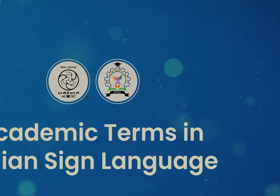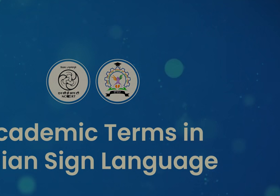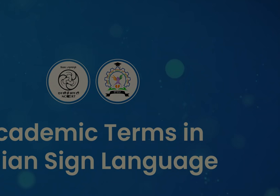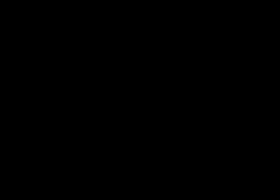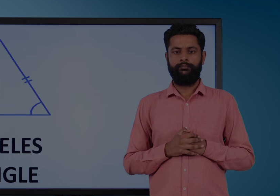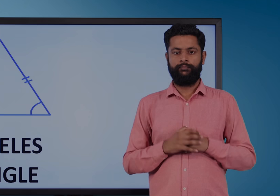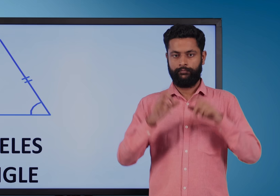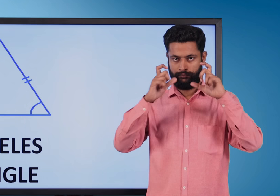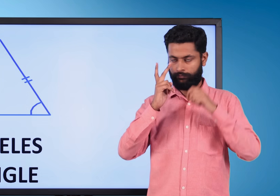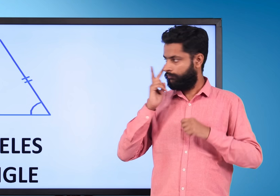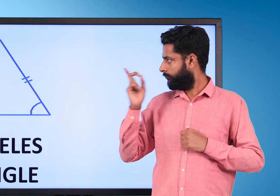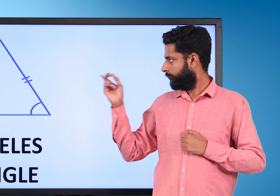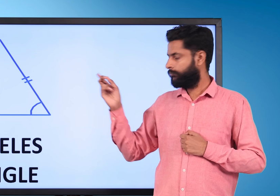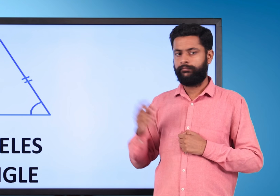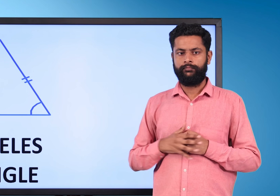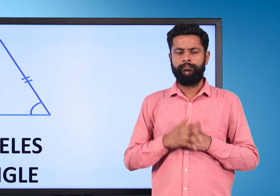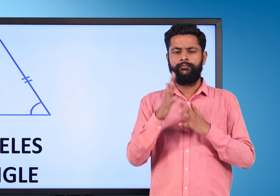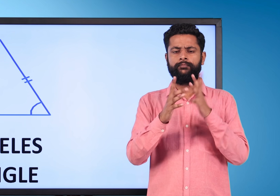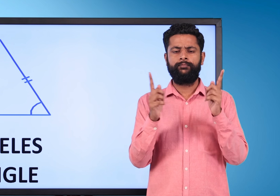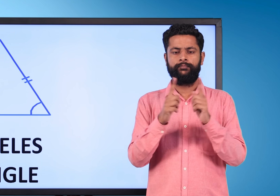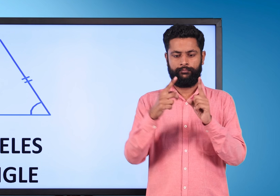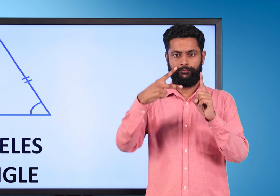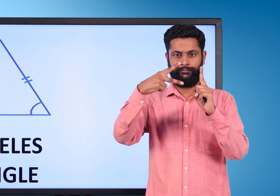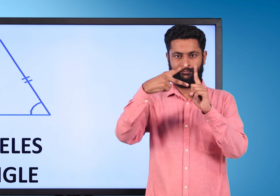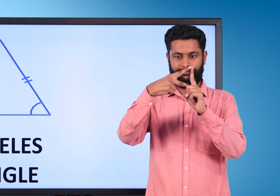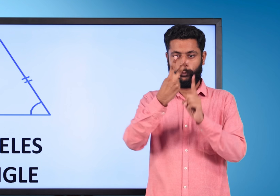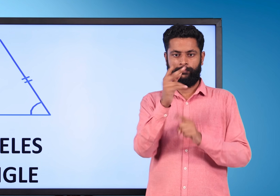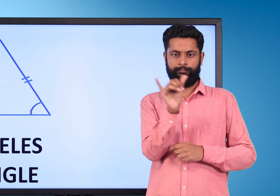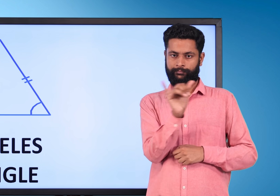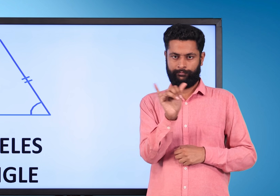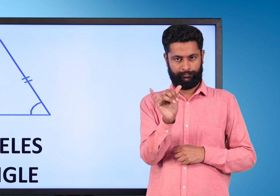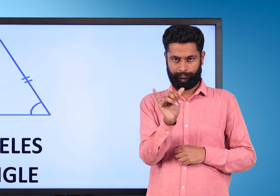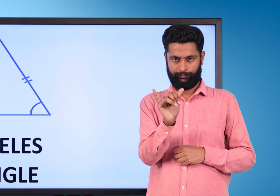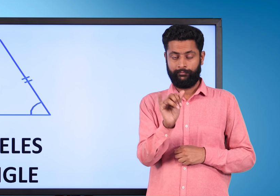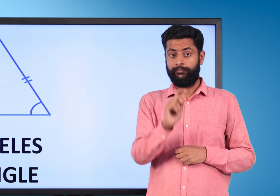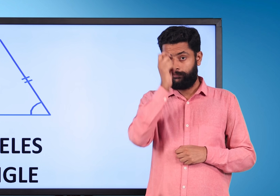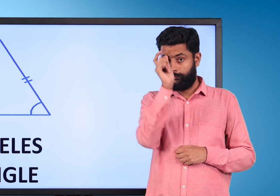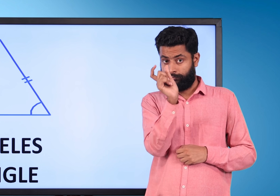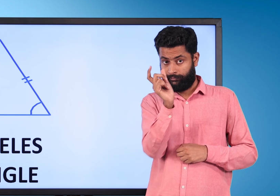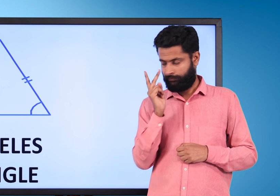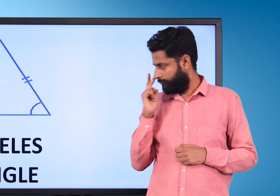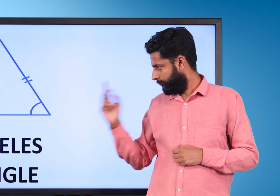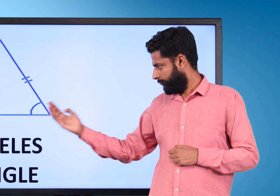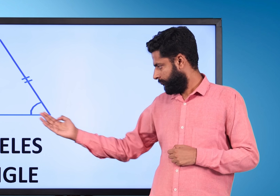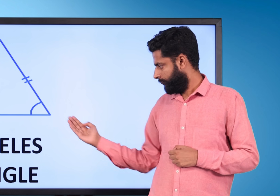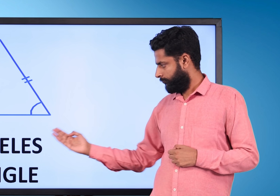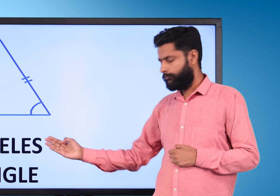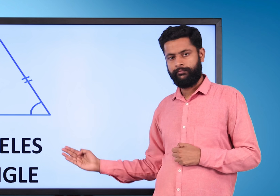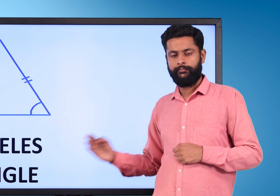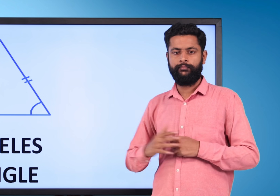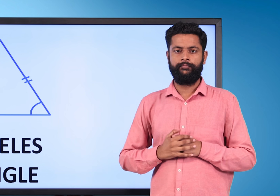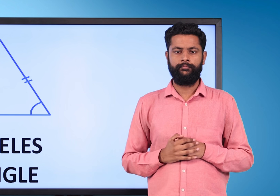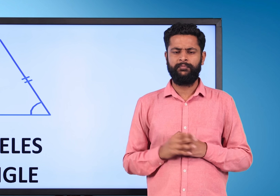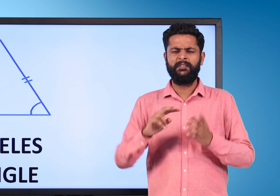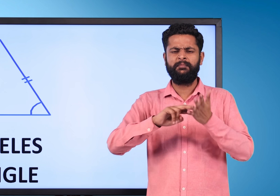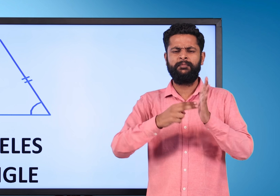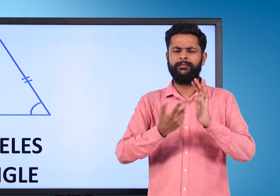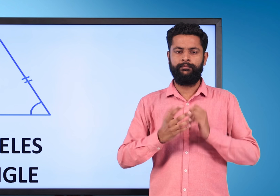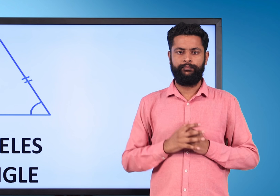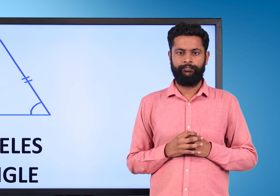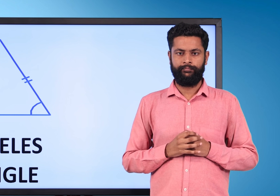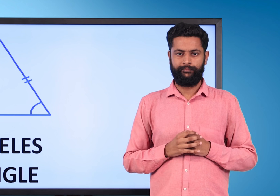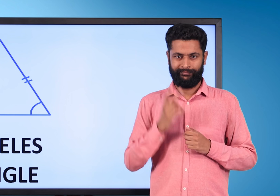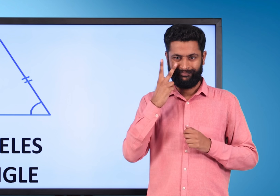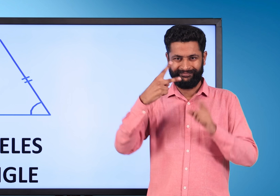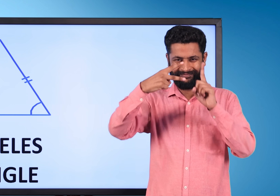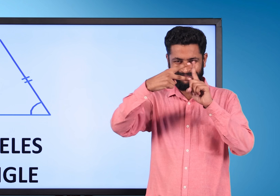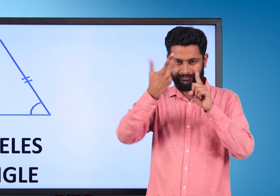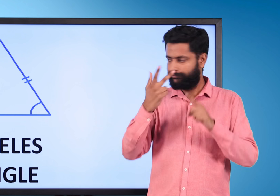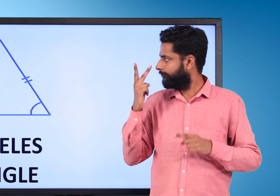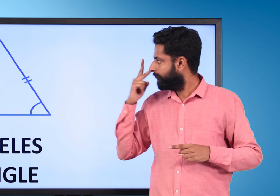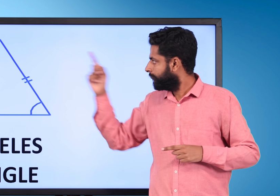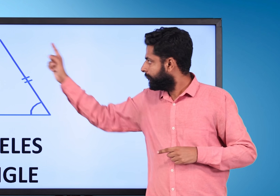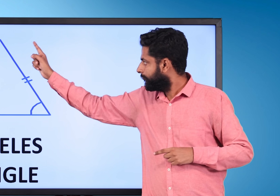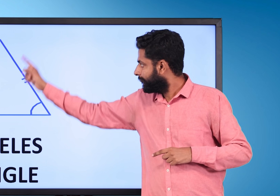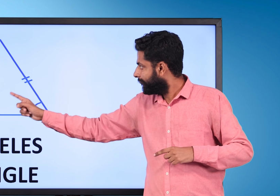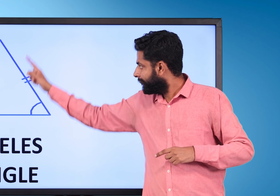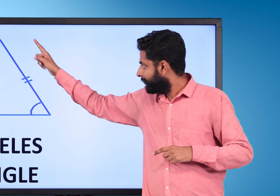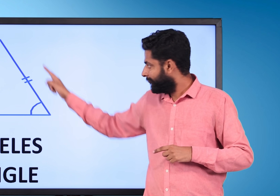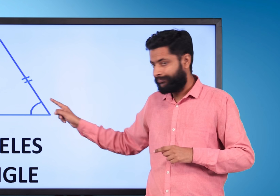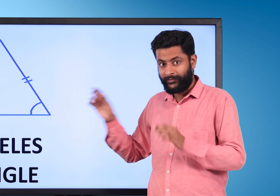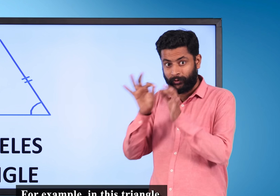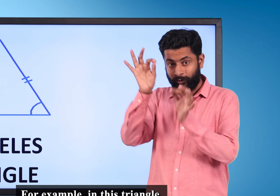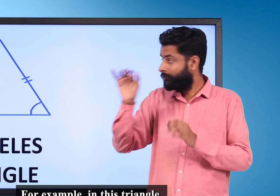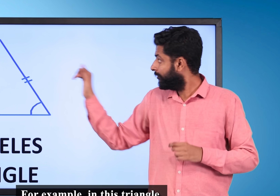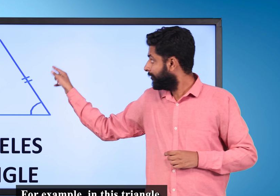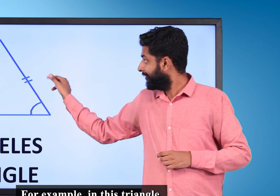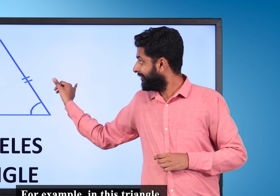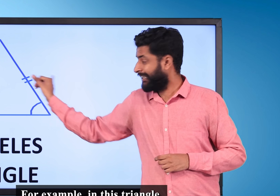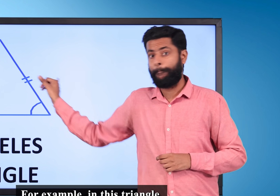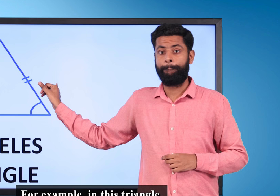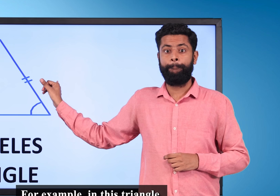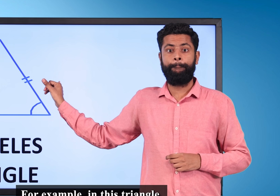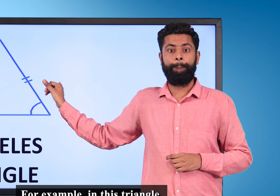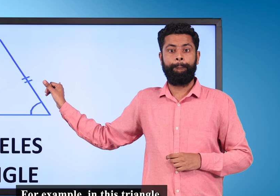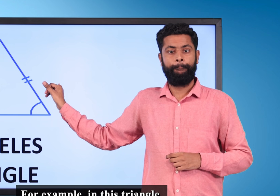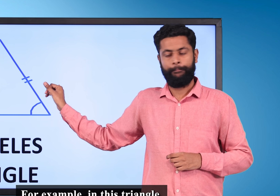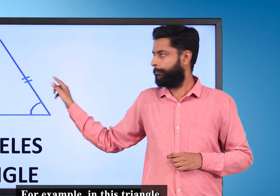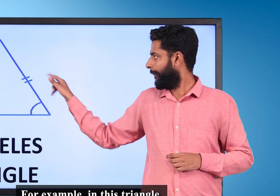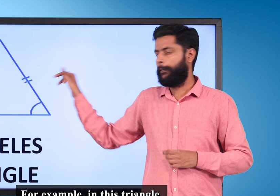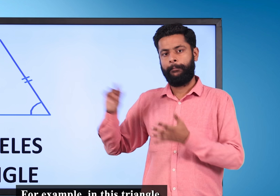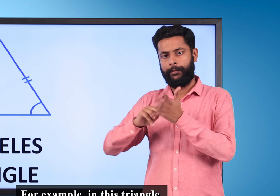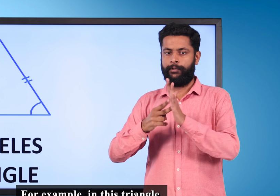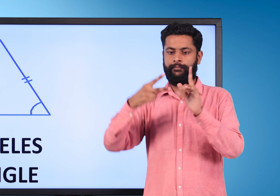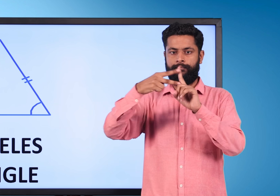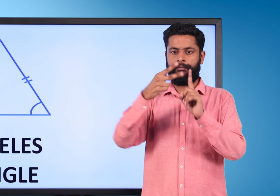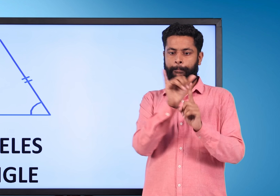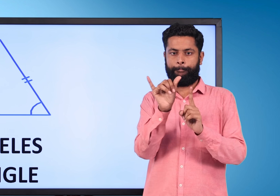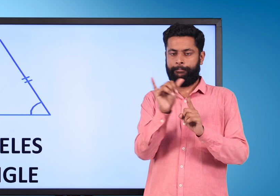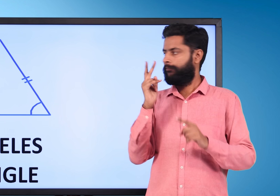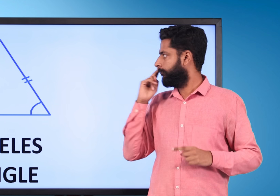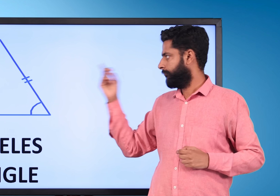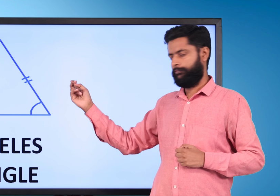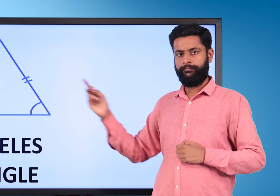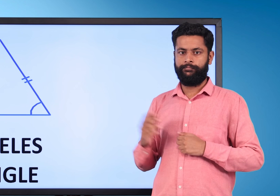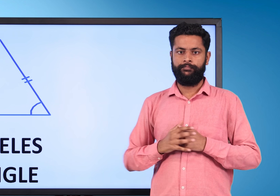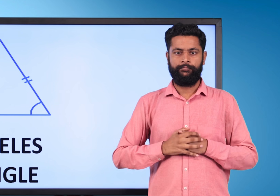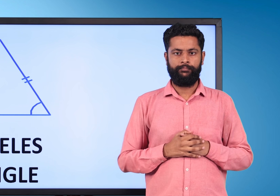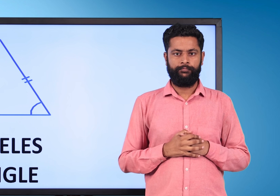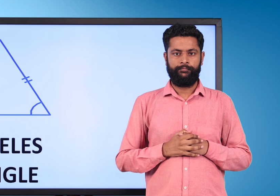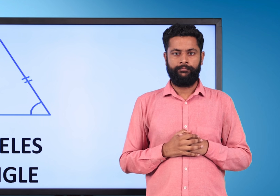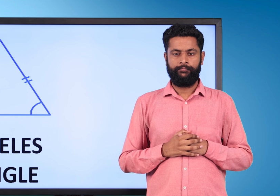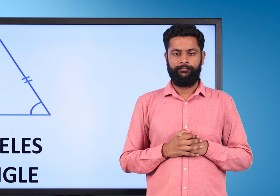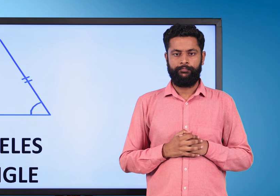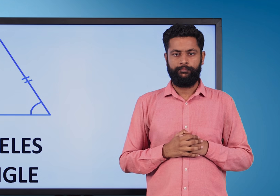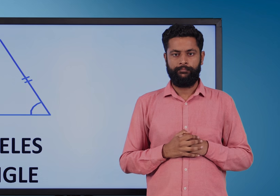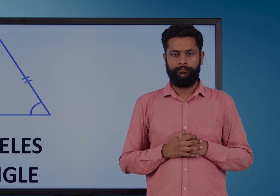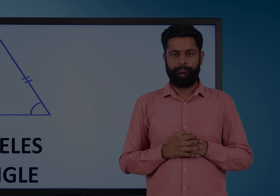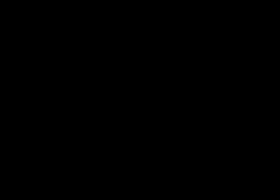This sign means isosceles triangle. If two sides of a triangle are of equal length, it is called an isosceles triangle. For example, in this triangle, two sides are equal, so it is an isosceles triangle.